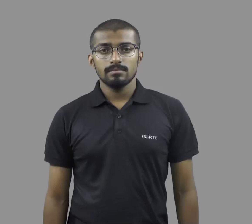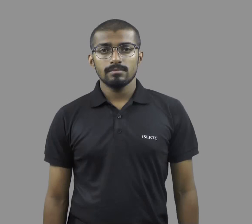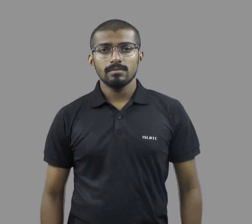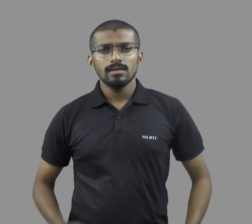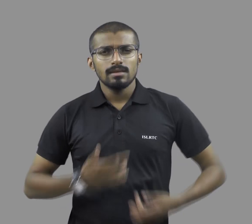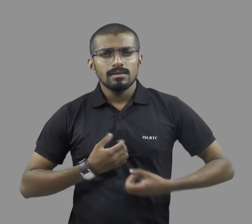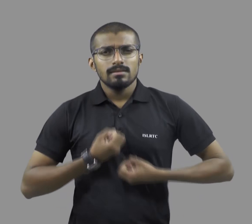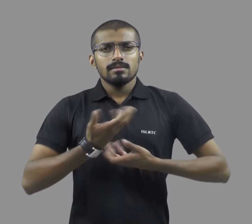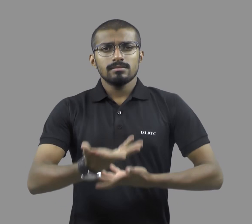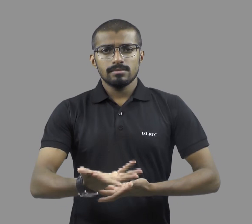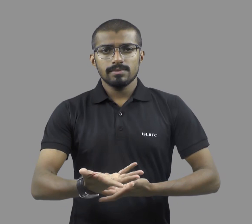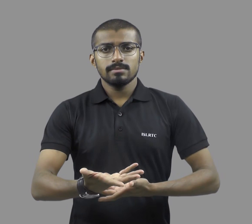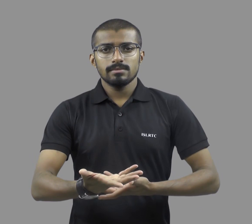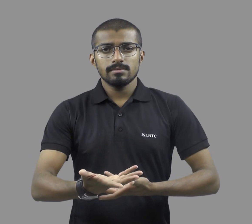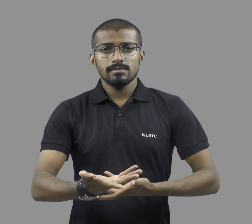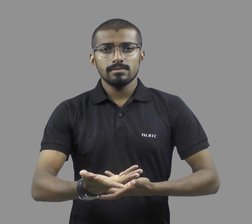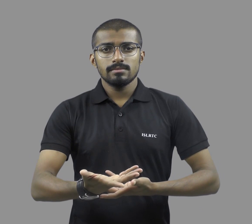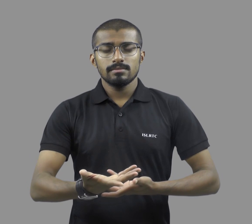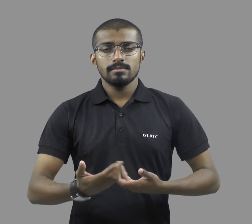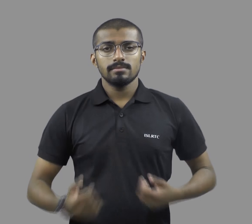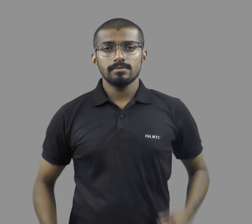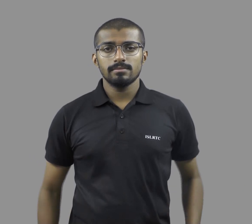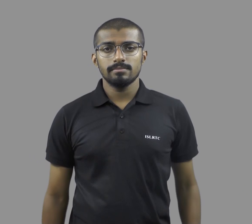Express Convey